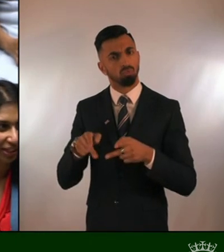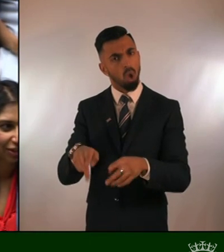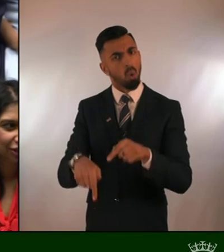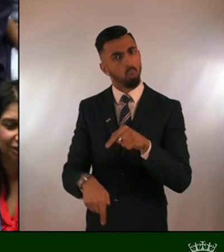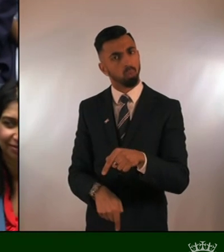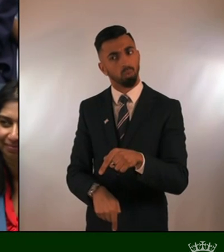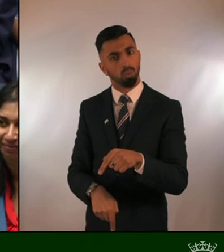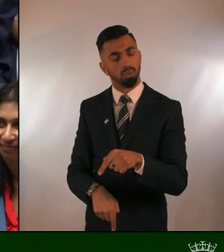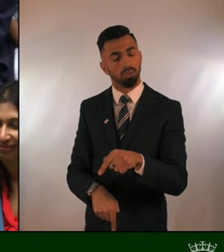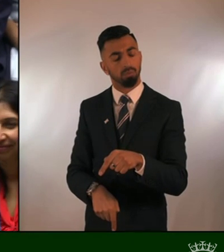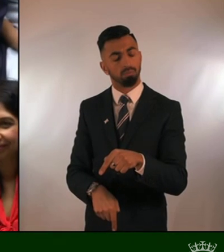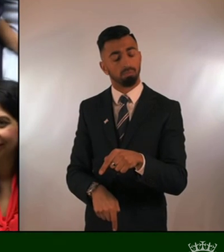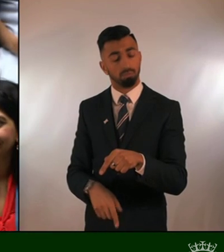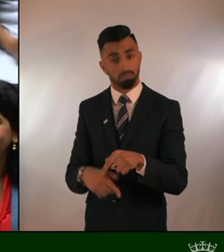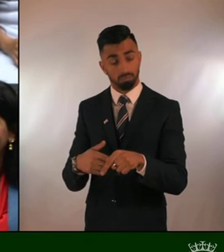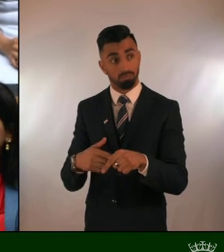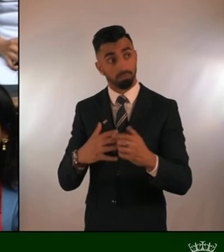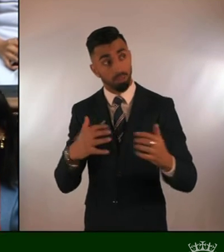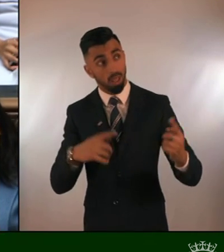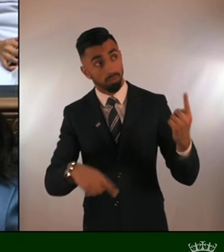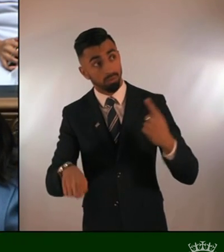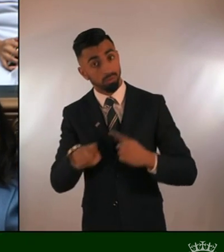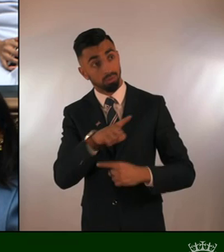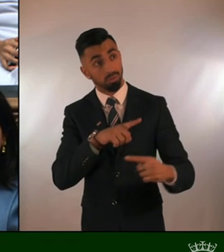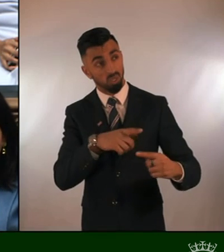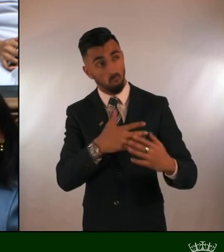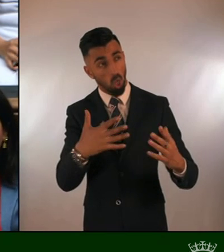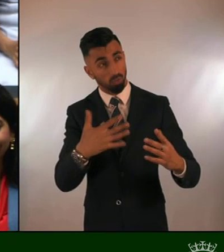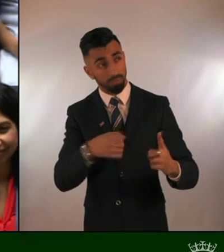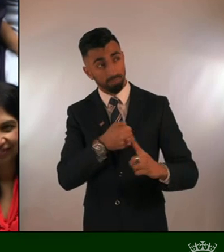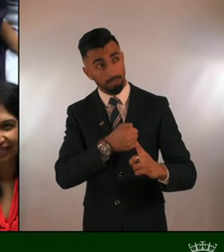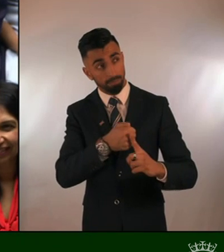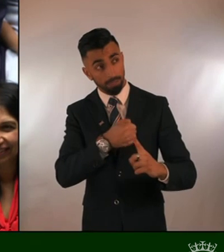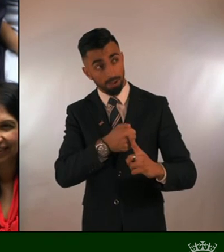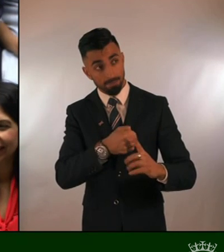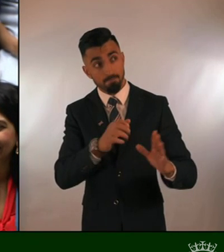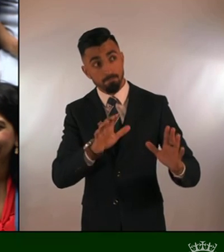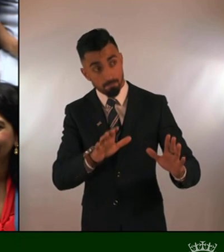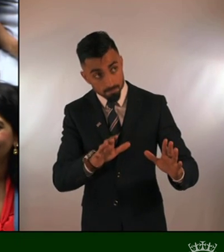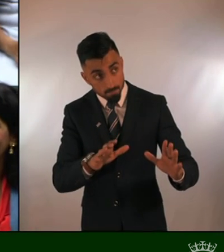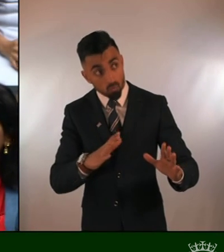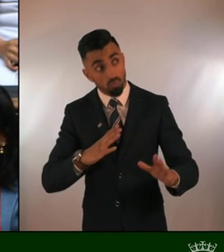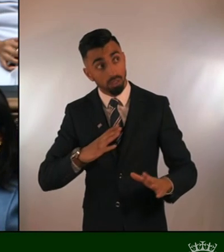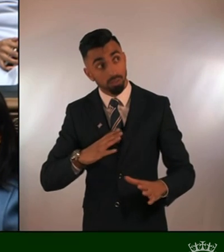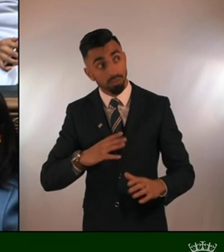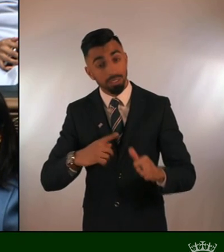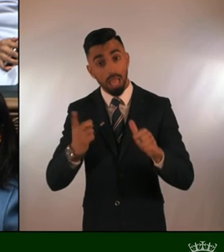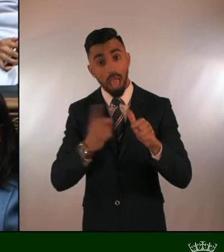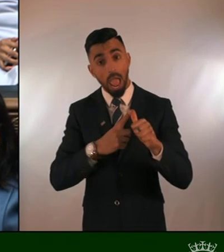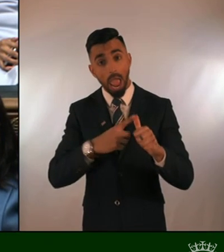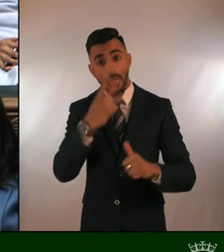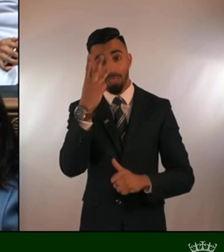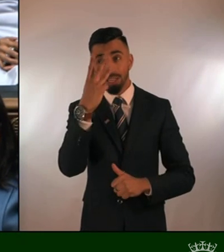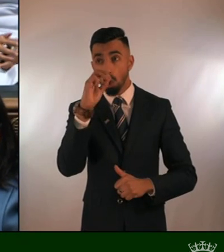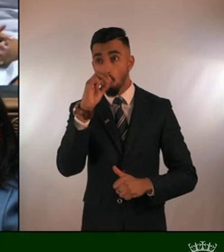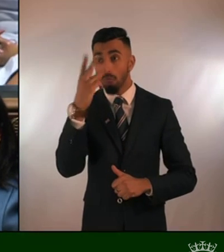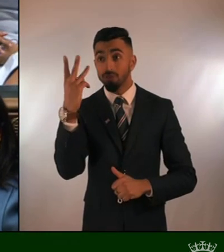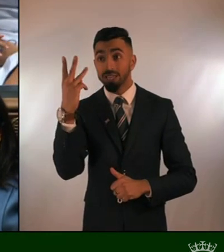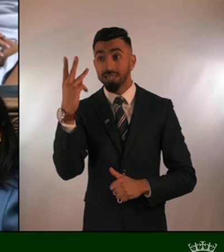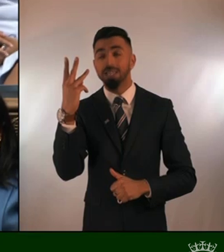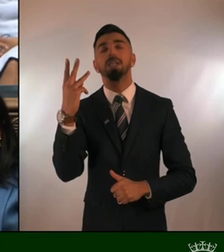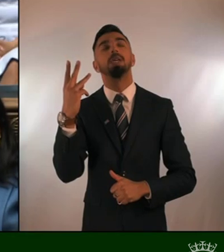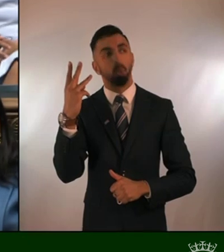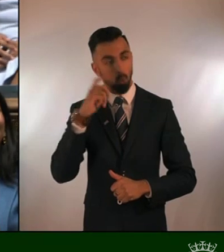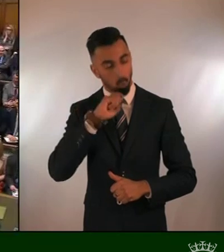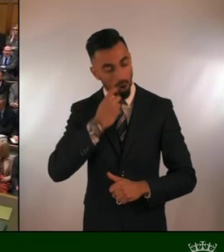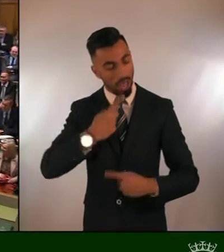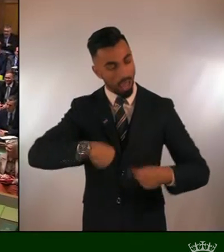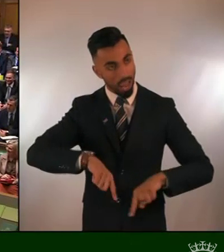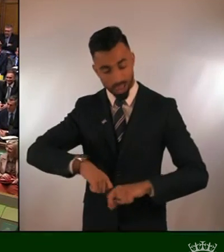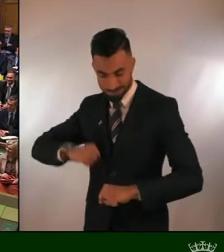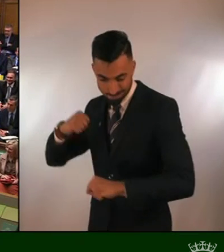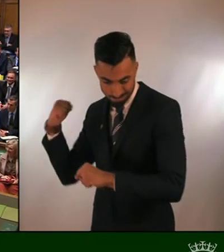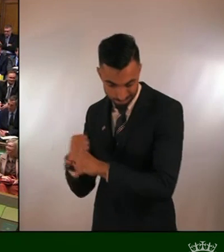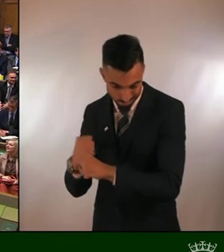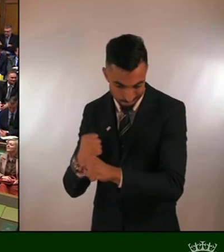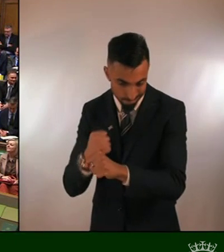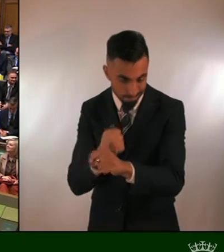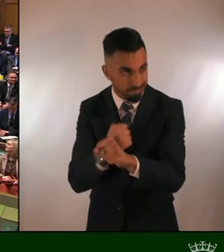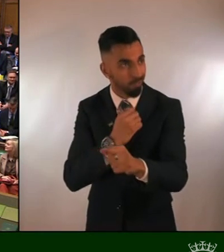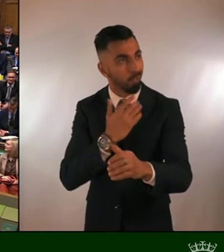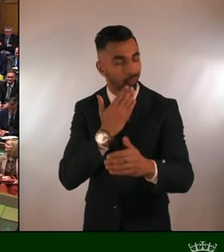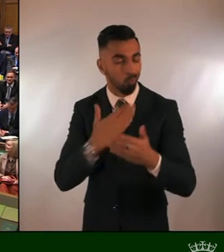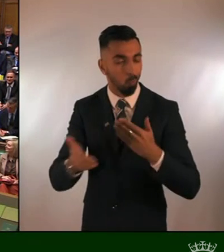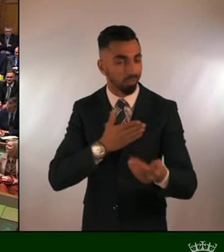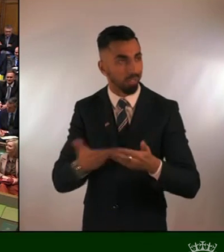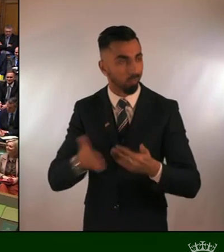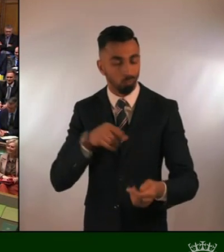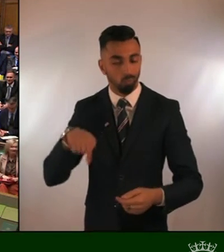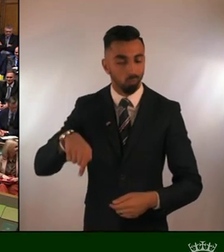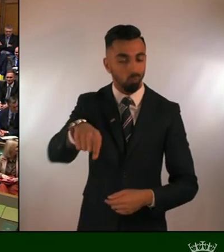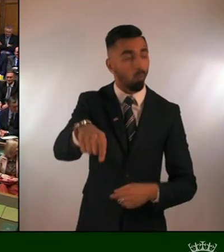So to the many honourable and right honourable Members who have campaigned for this moment, I say this—the A303: this Government are going to get it done.